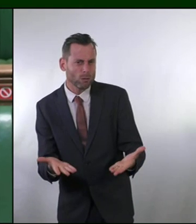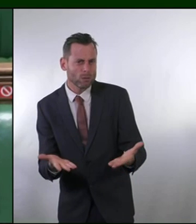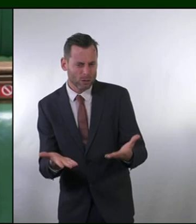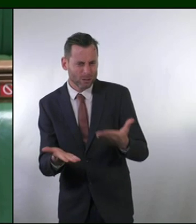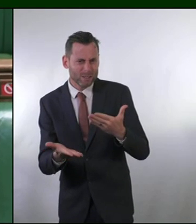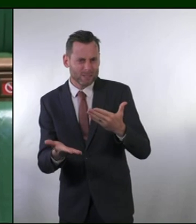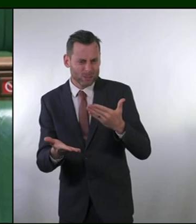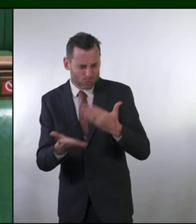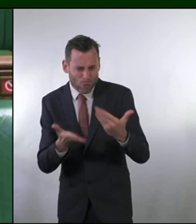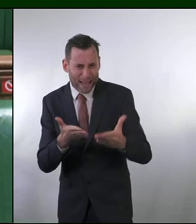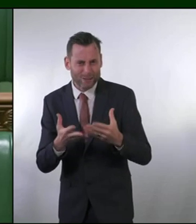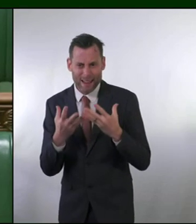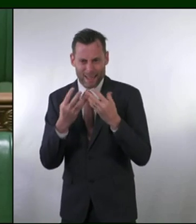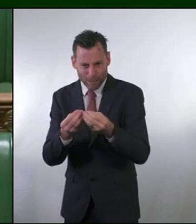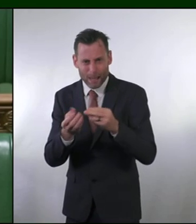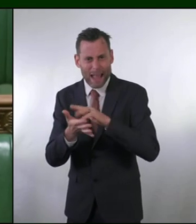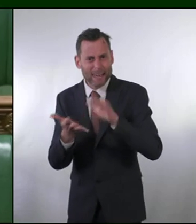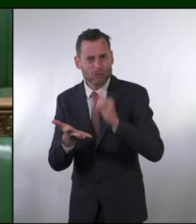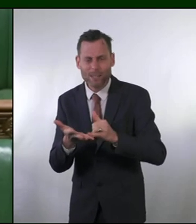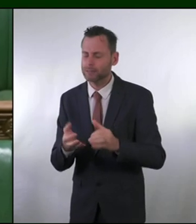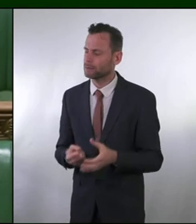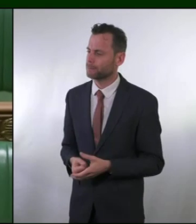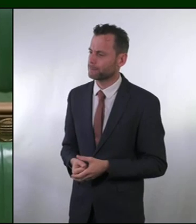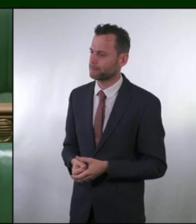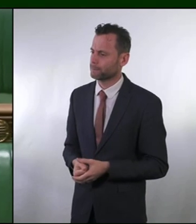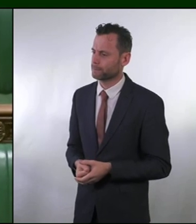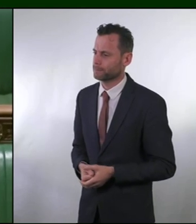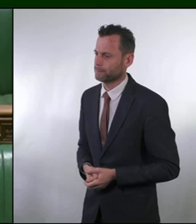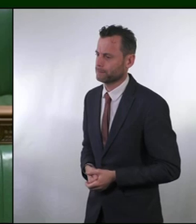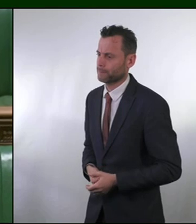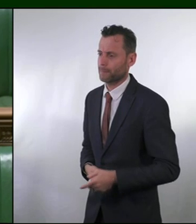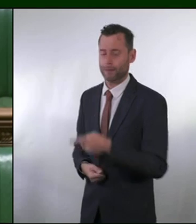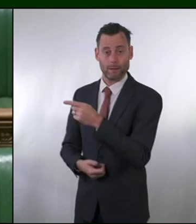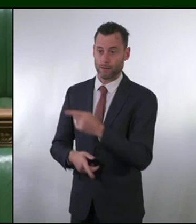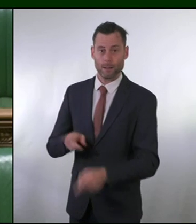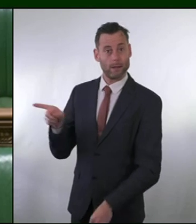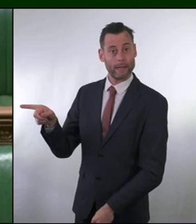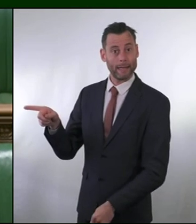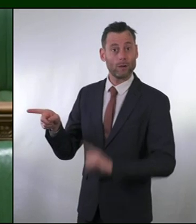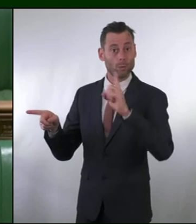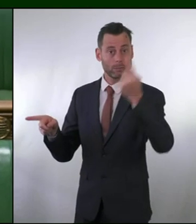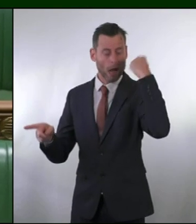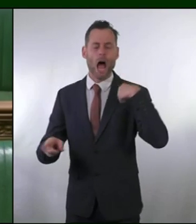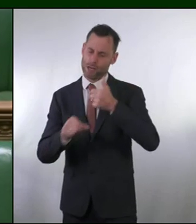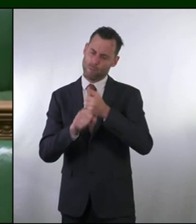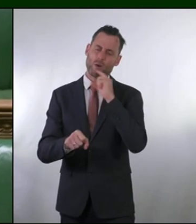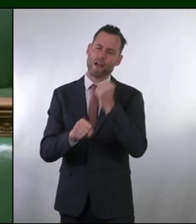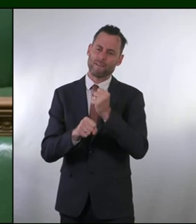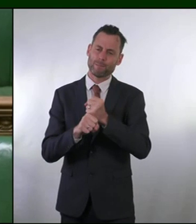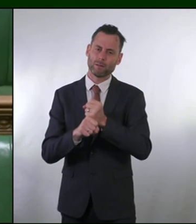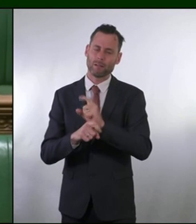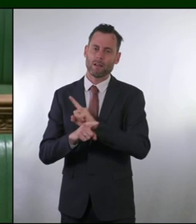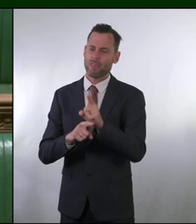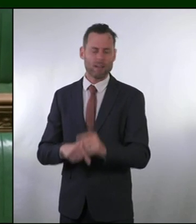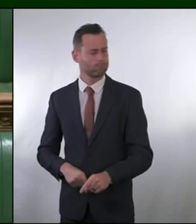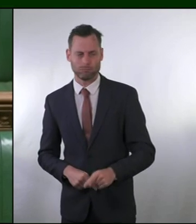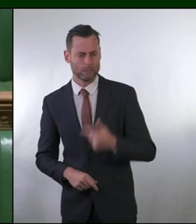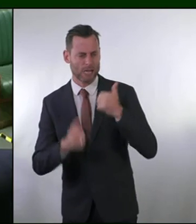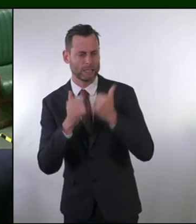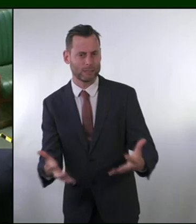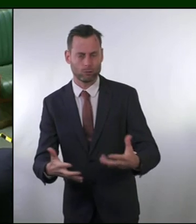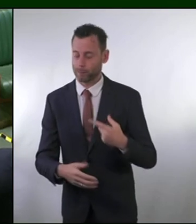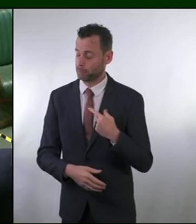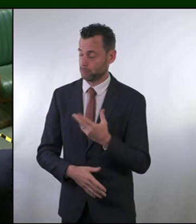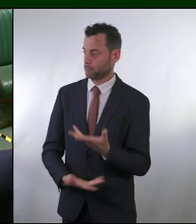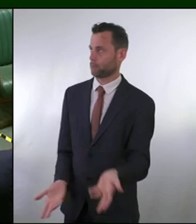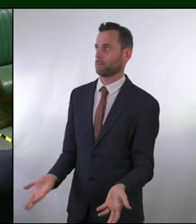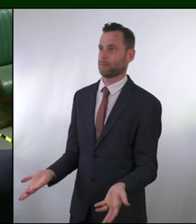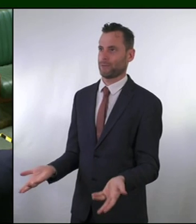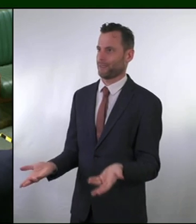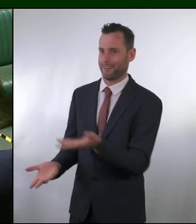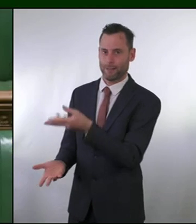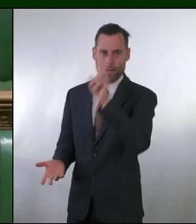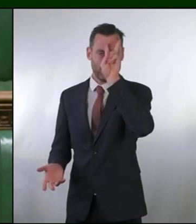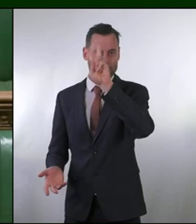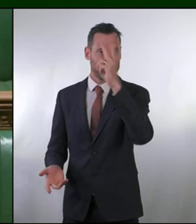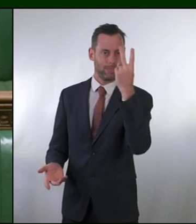The right hon. and learned Gentleman claims to be supporting the Government one day, and then performs a dramatic U-turn the next.